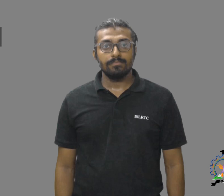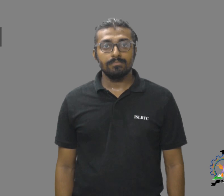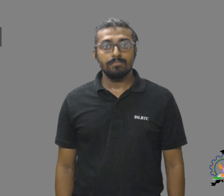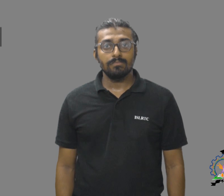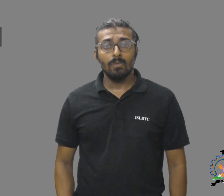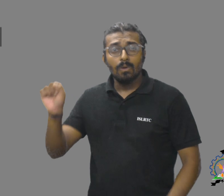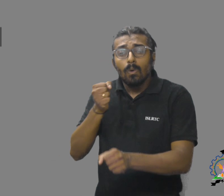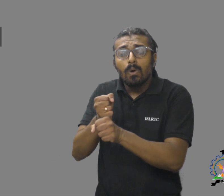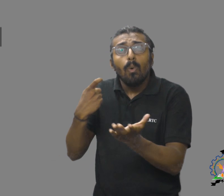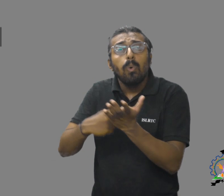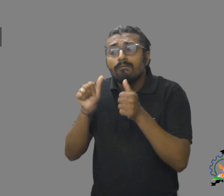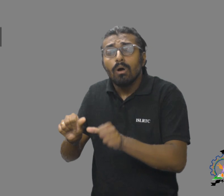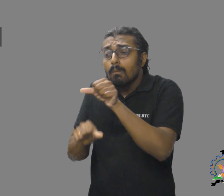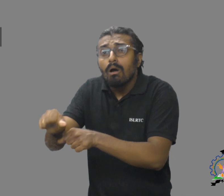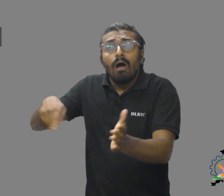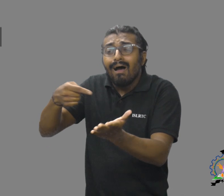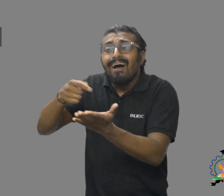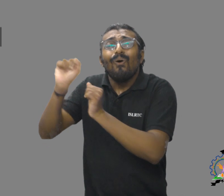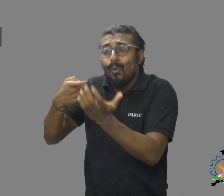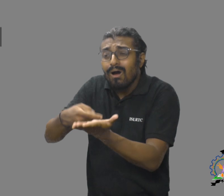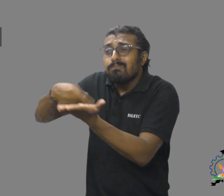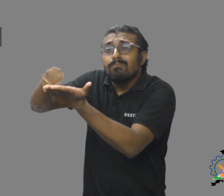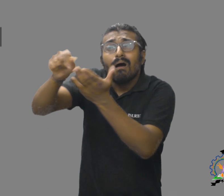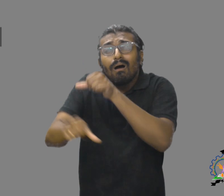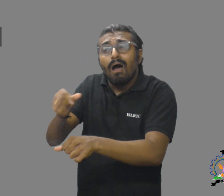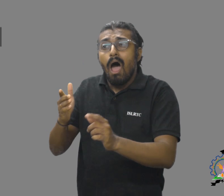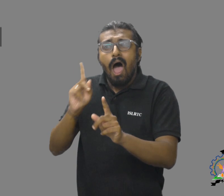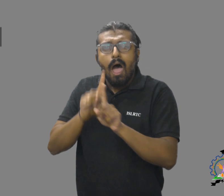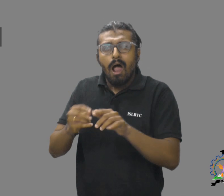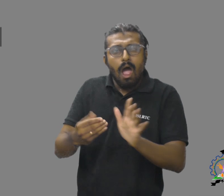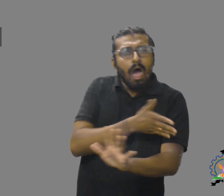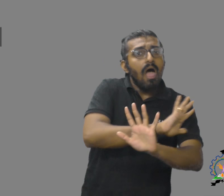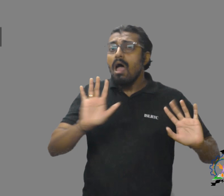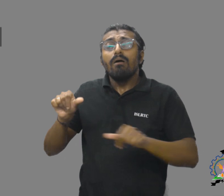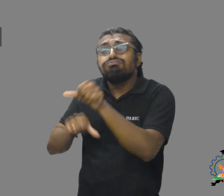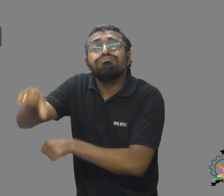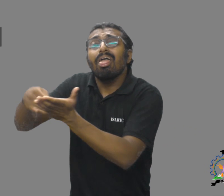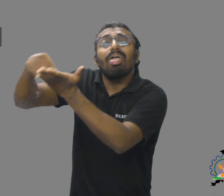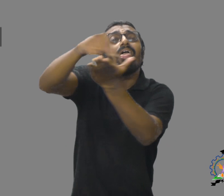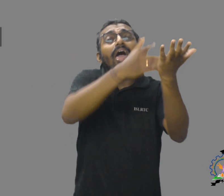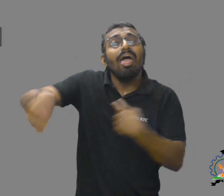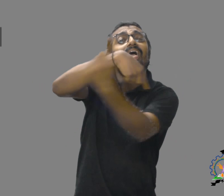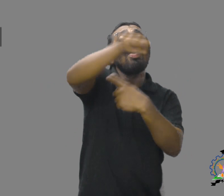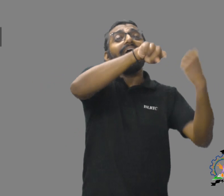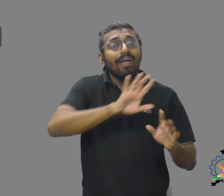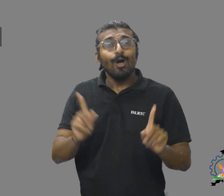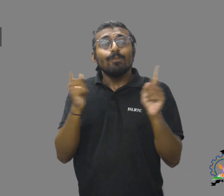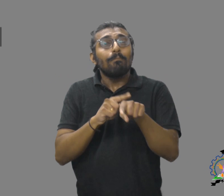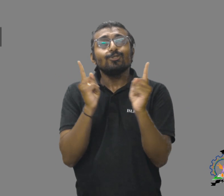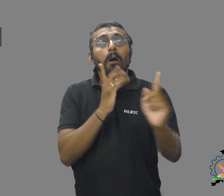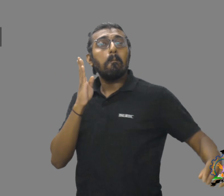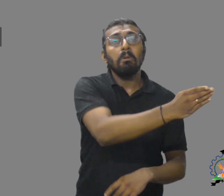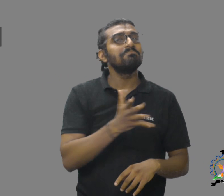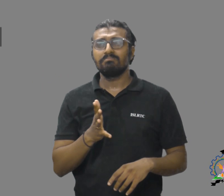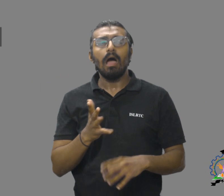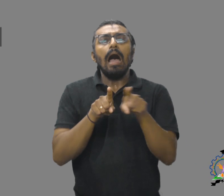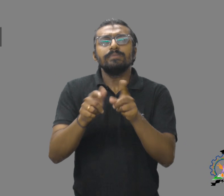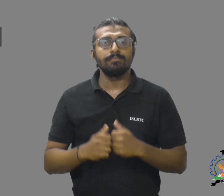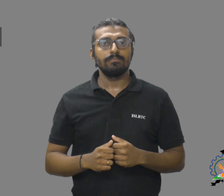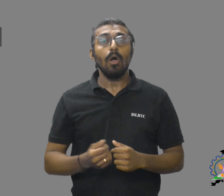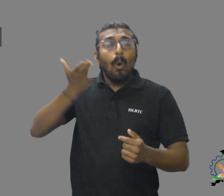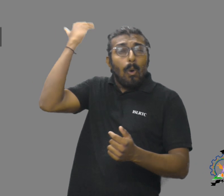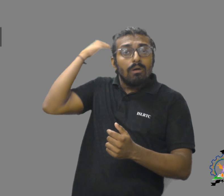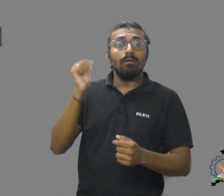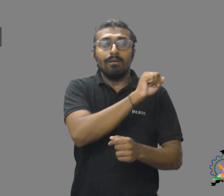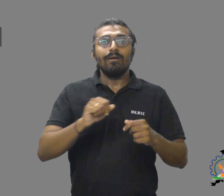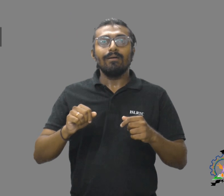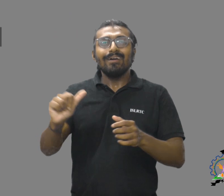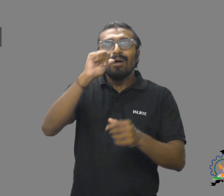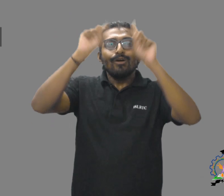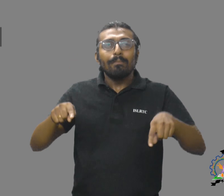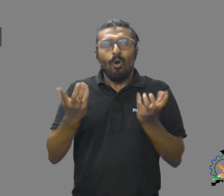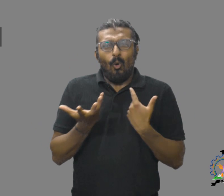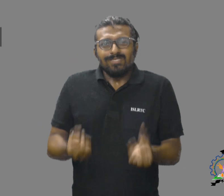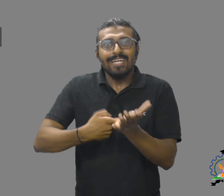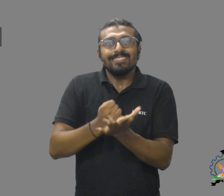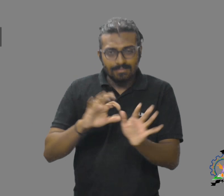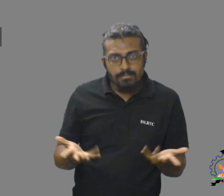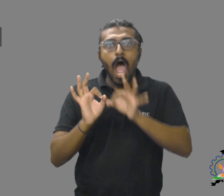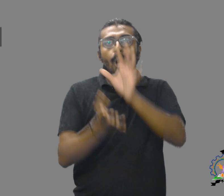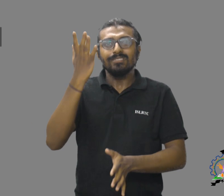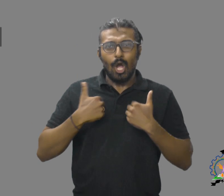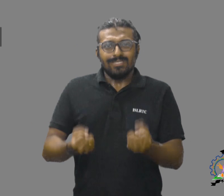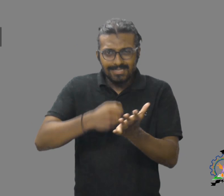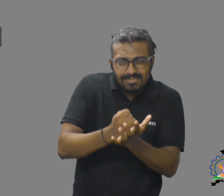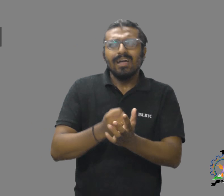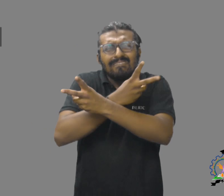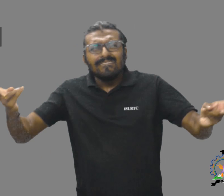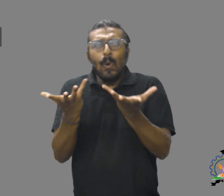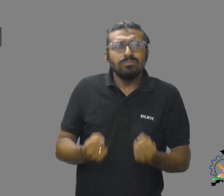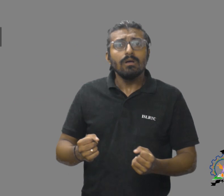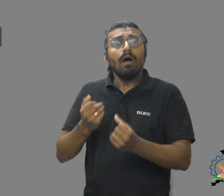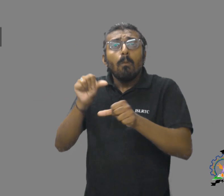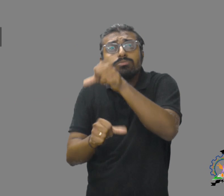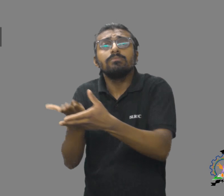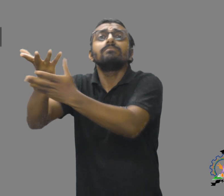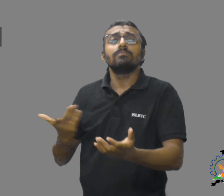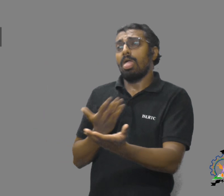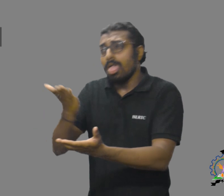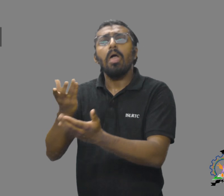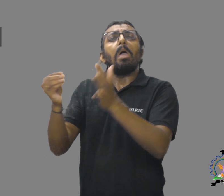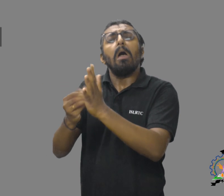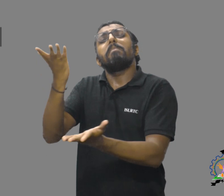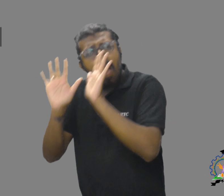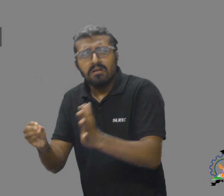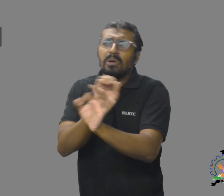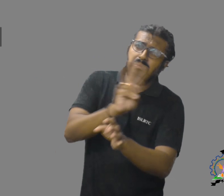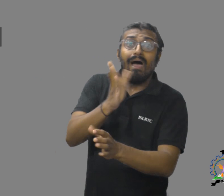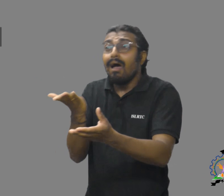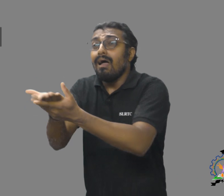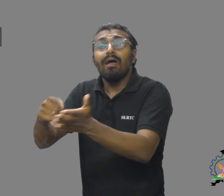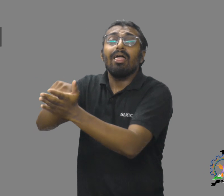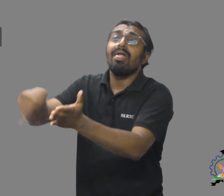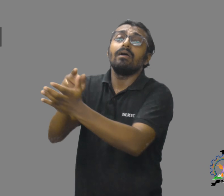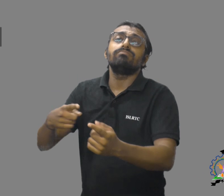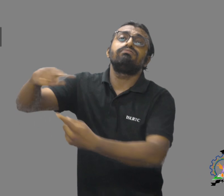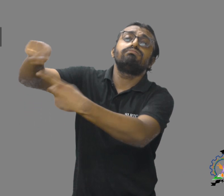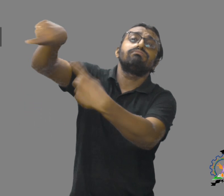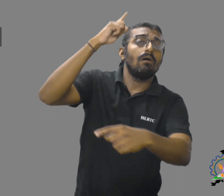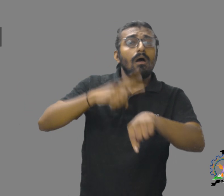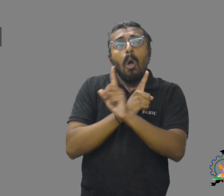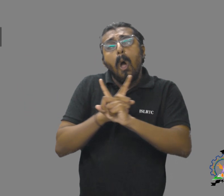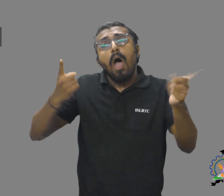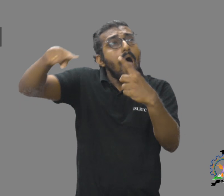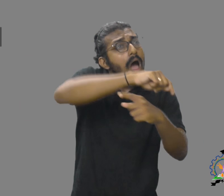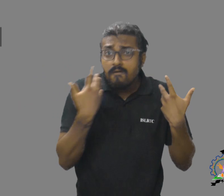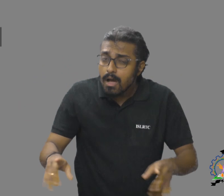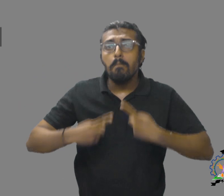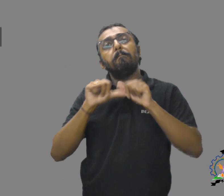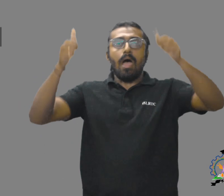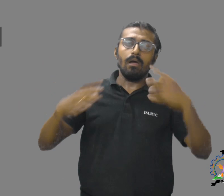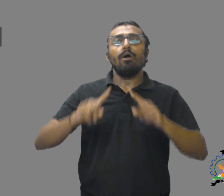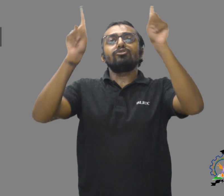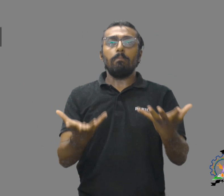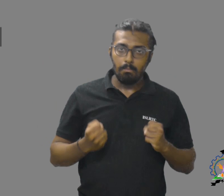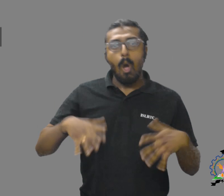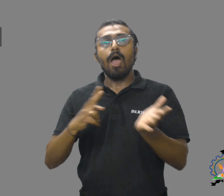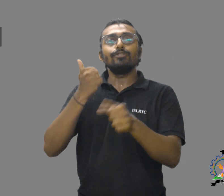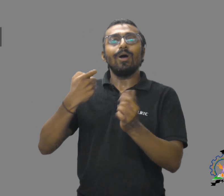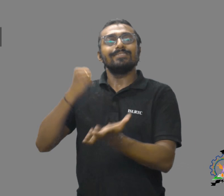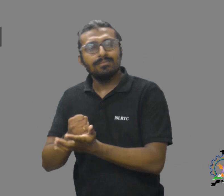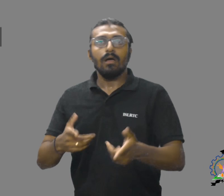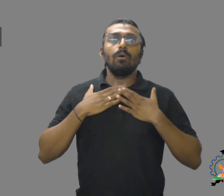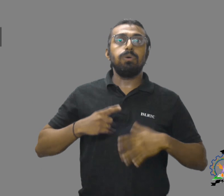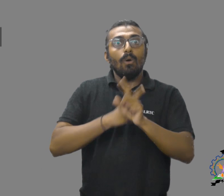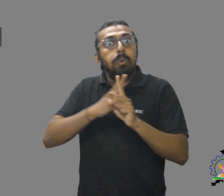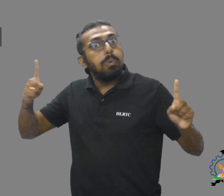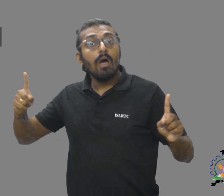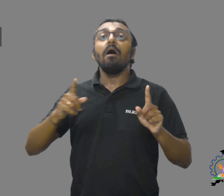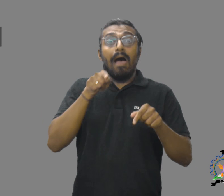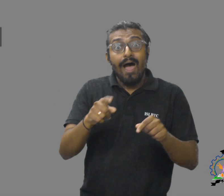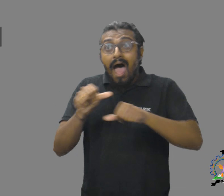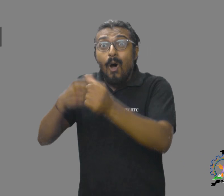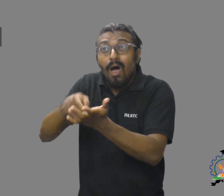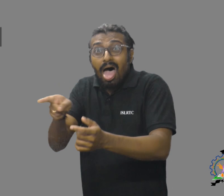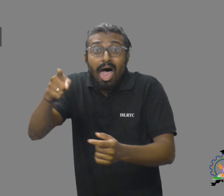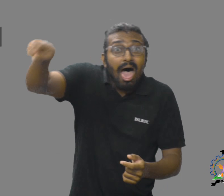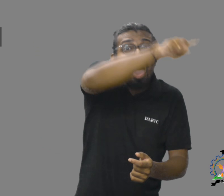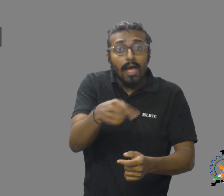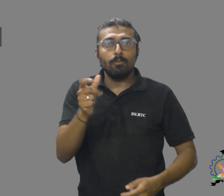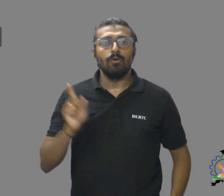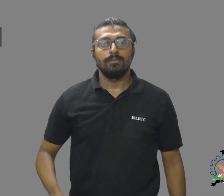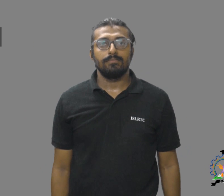Red Tape